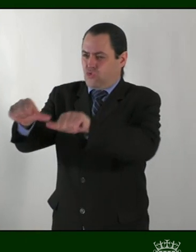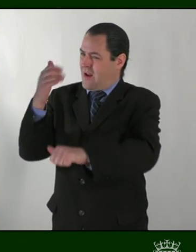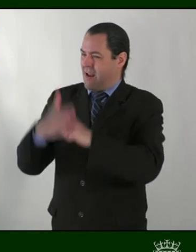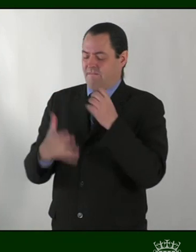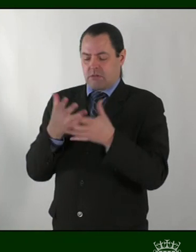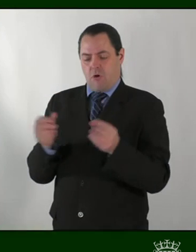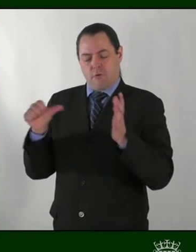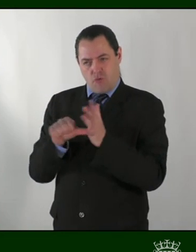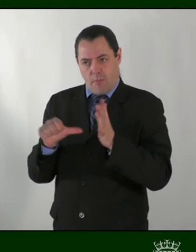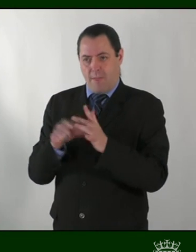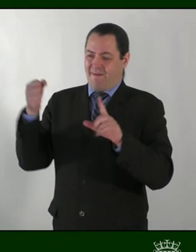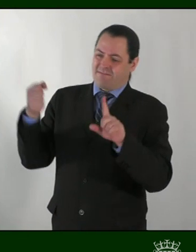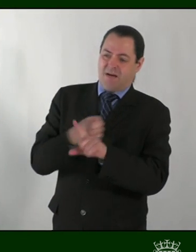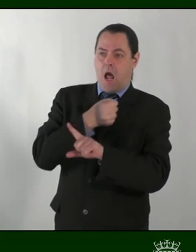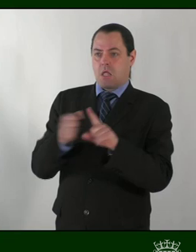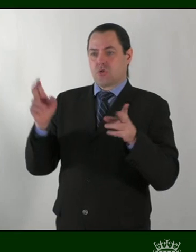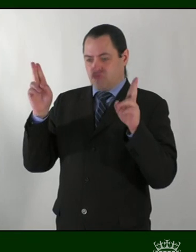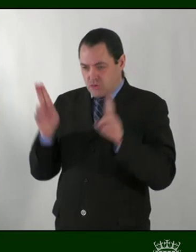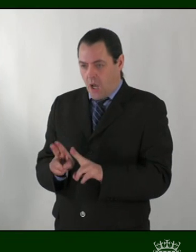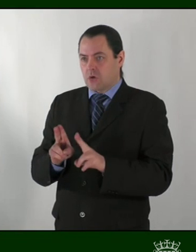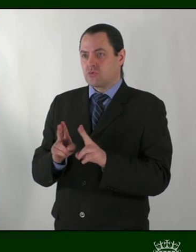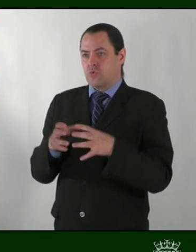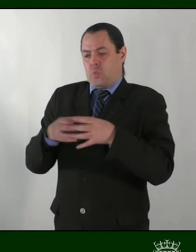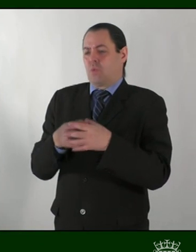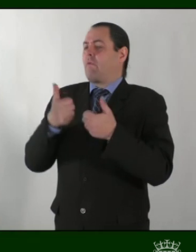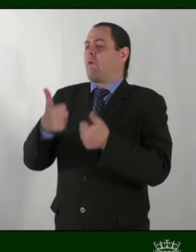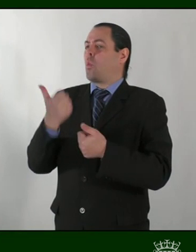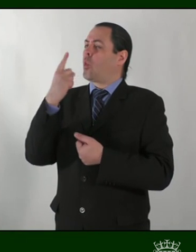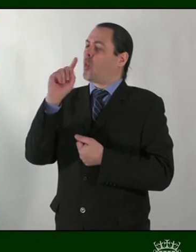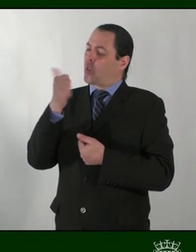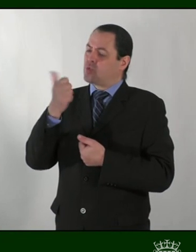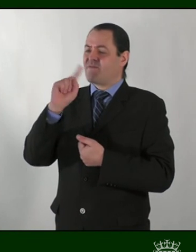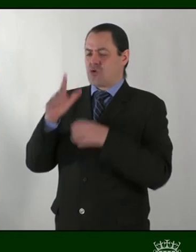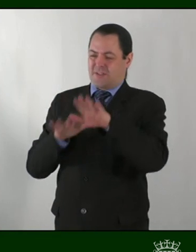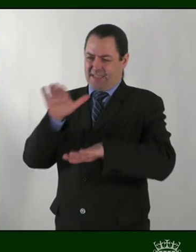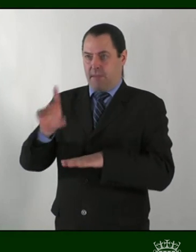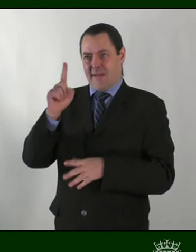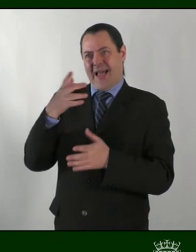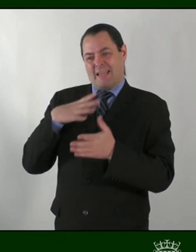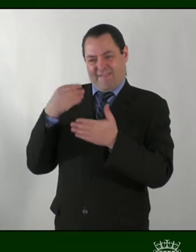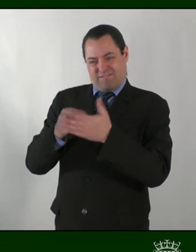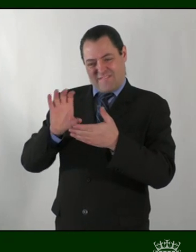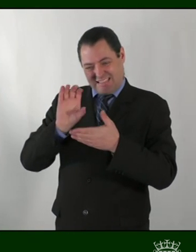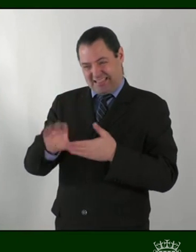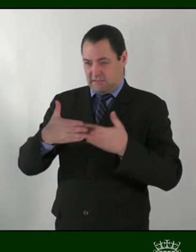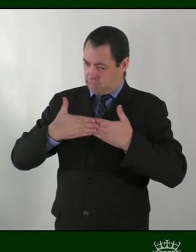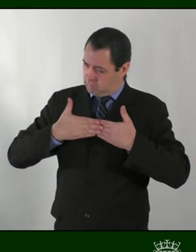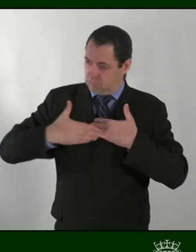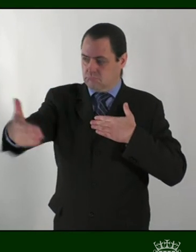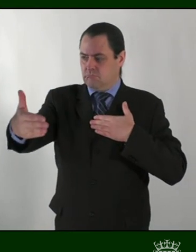Violence reduction units are a welcome first step, but they need long-term funding and leadership from the top.